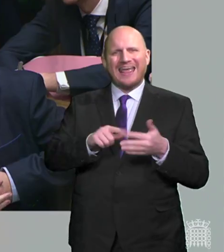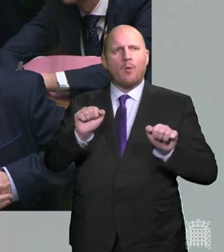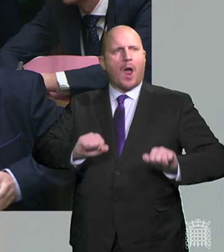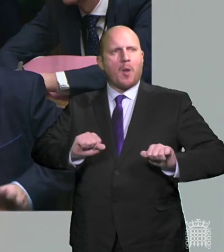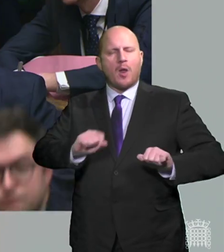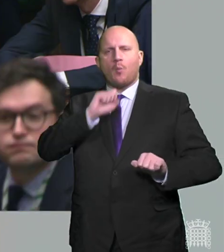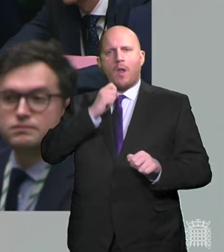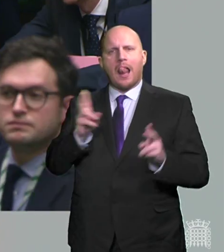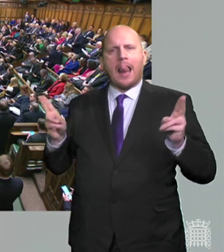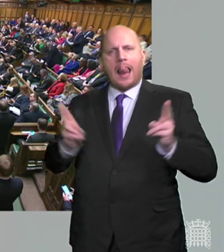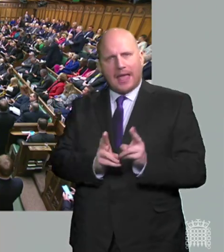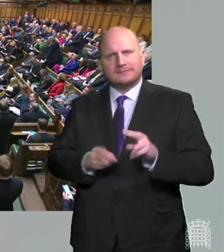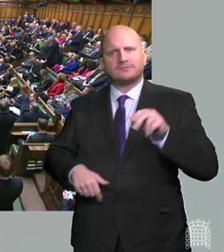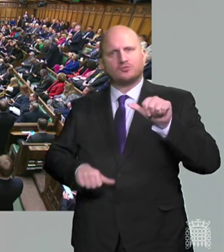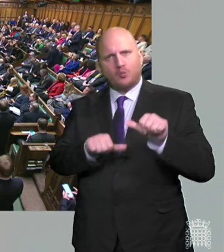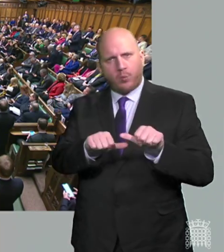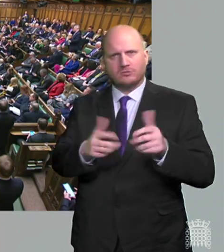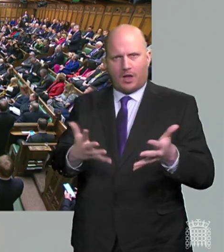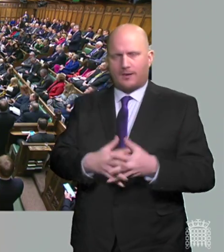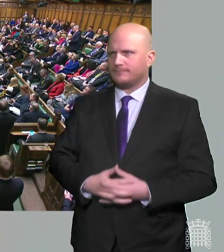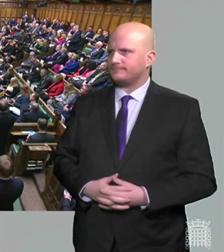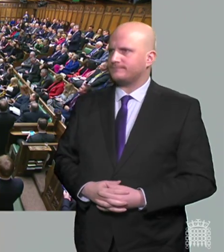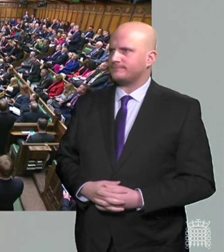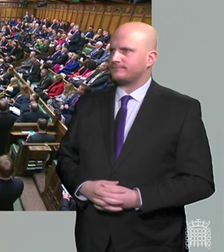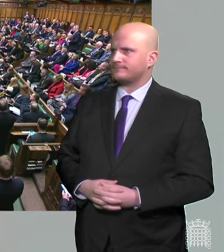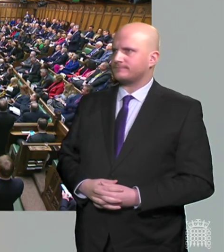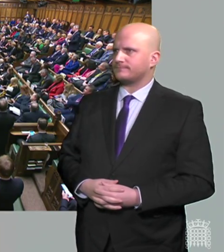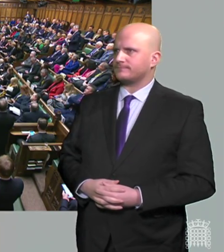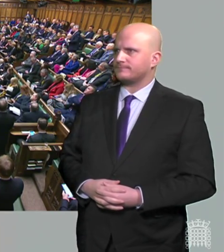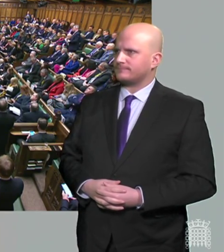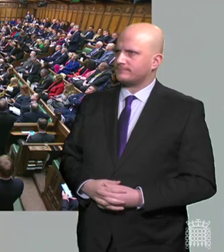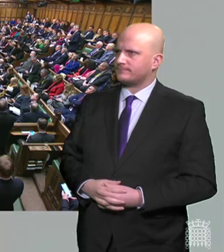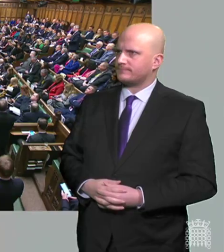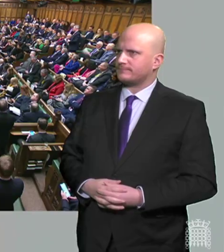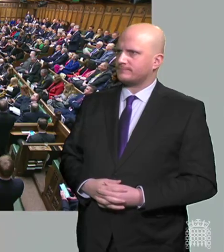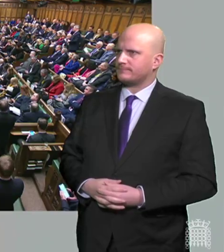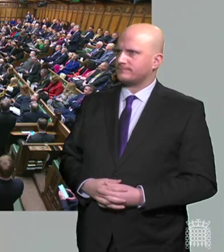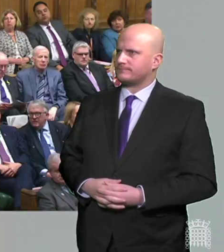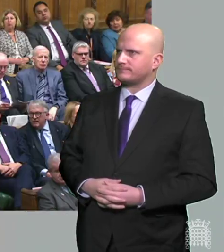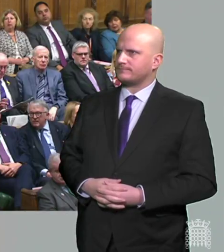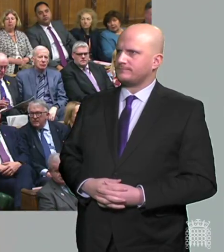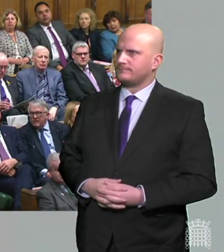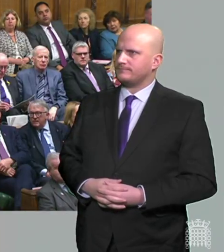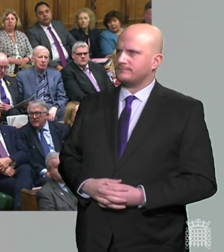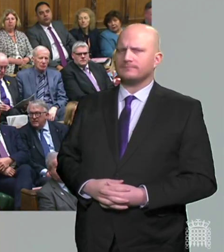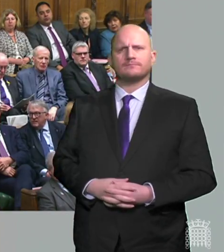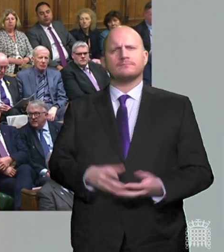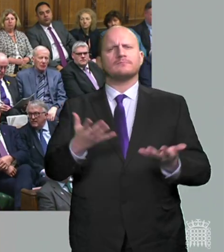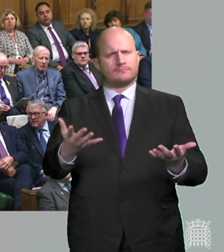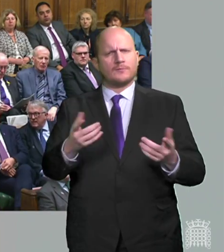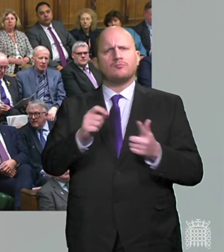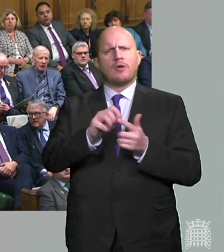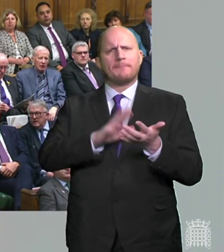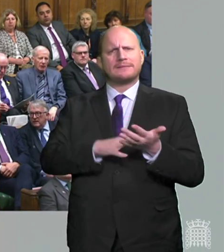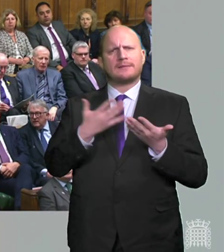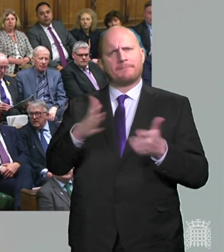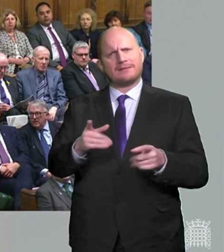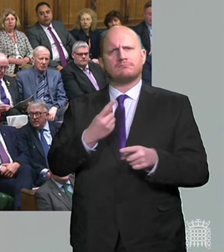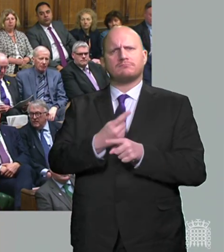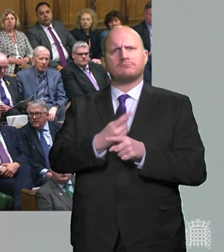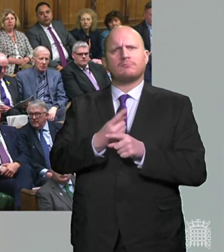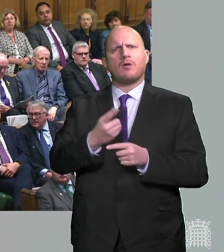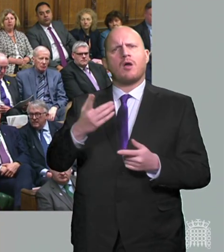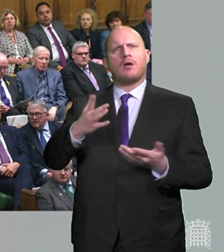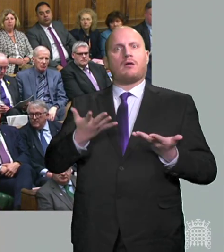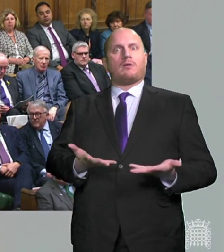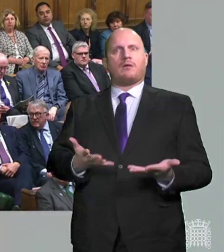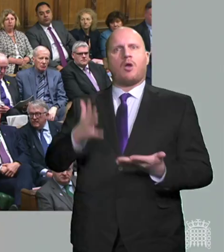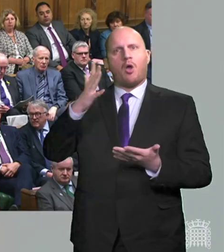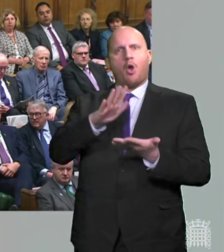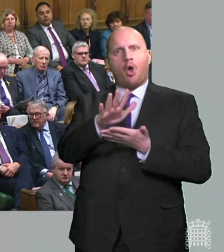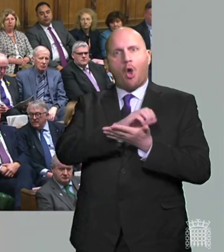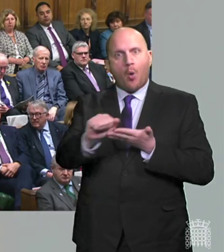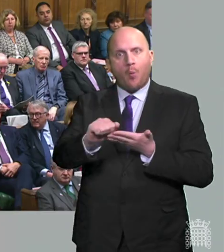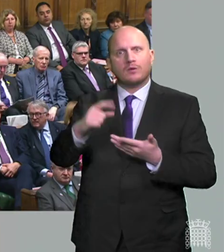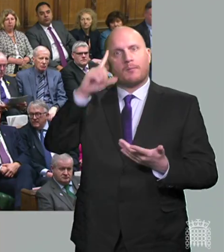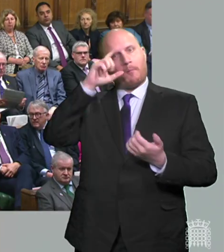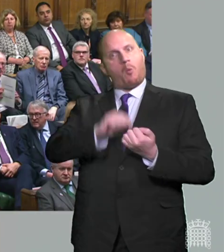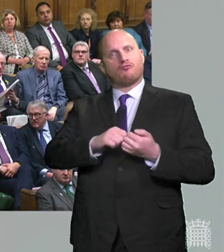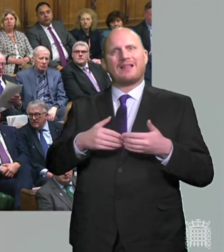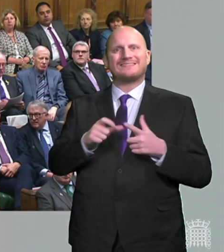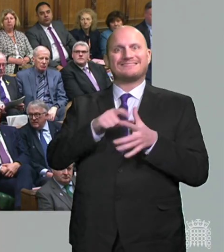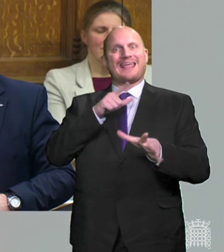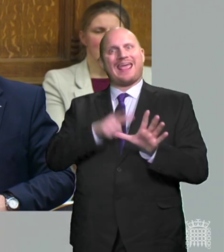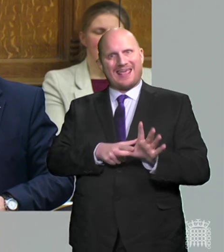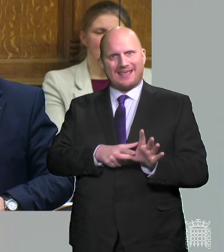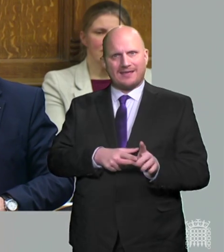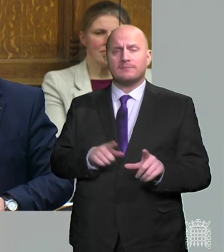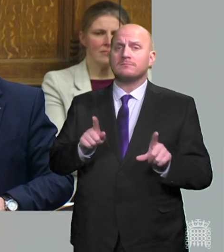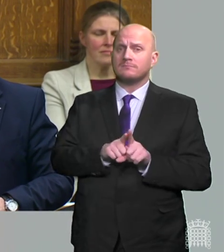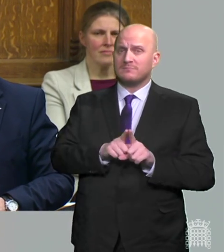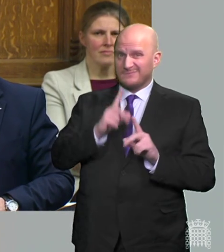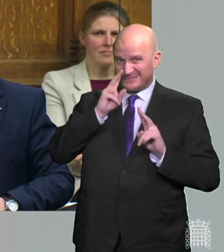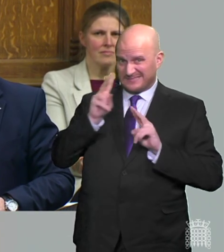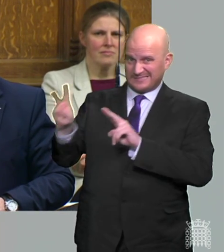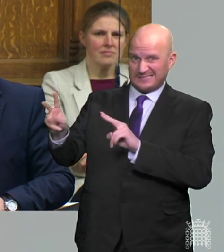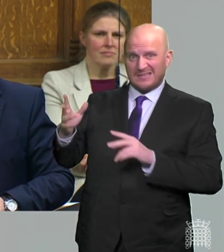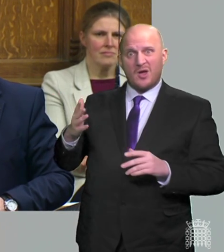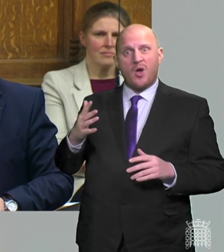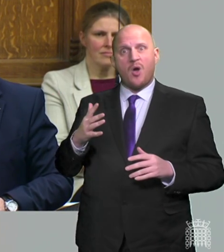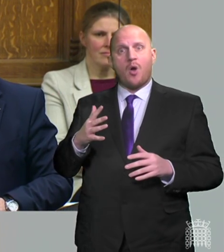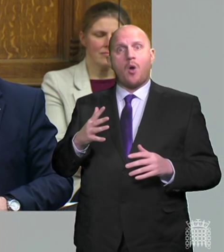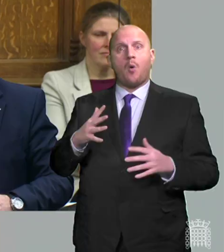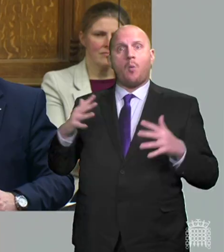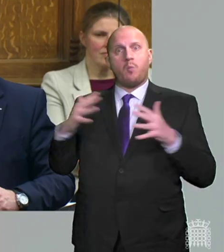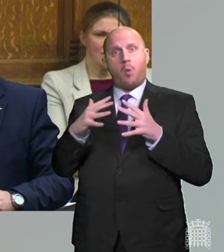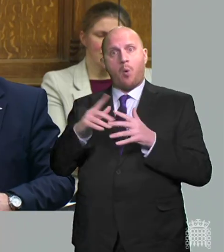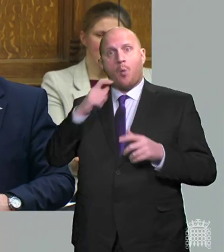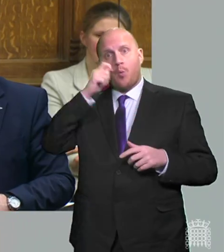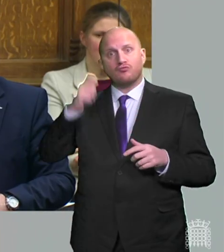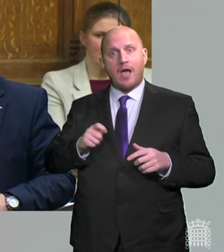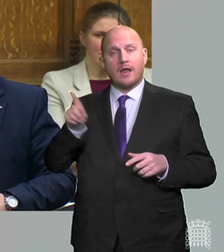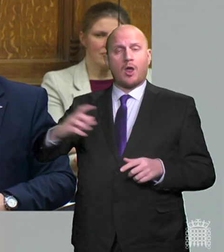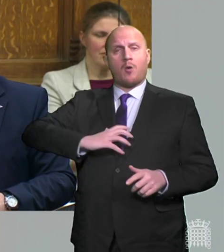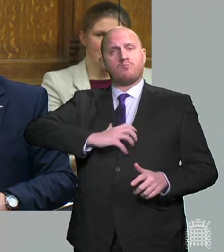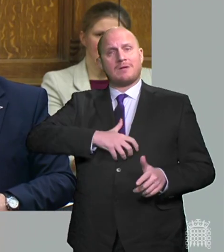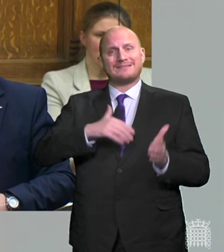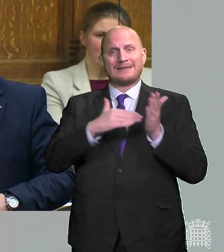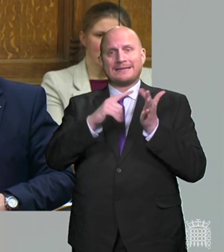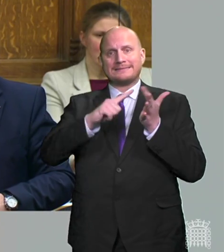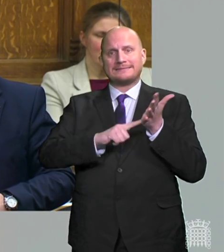Sir Jeffrey M. Donaldson I echo the comments of the Prime Minister in relation to Holocaust Memorial Day, and as we think of the situation in Ukraine, we also extend our best wishes to President Zelensky on his birthday.